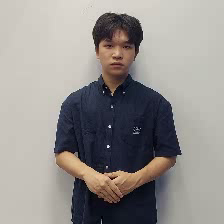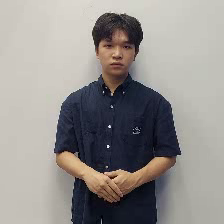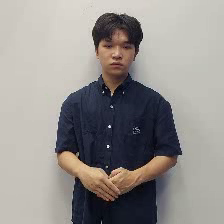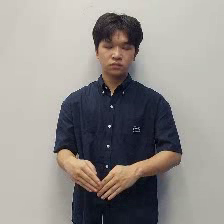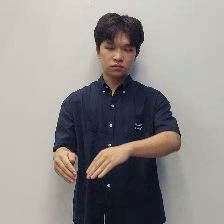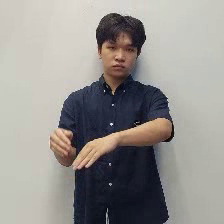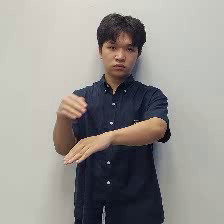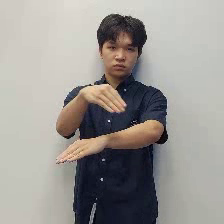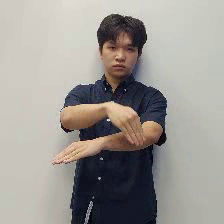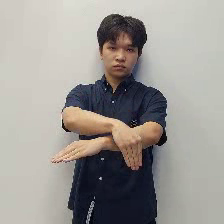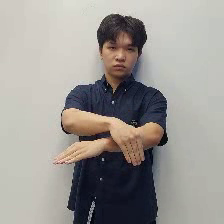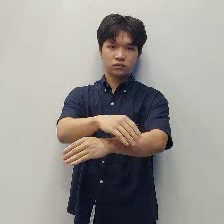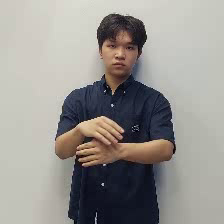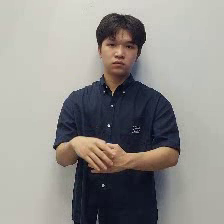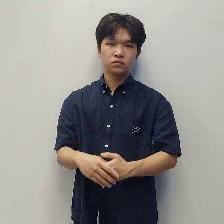Chiều